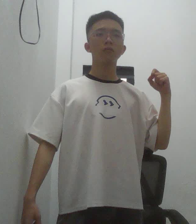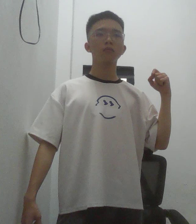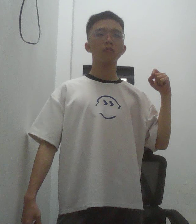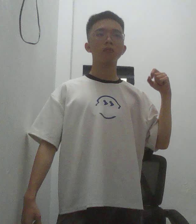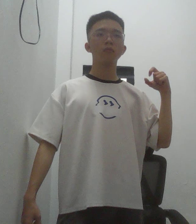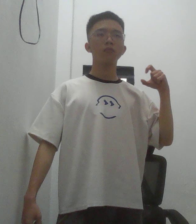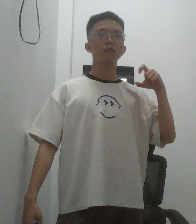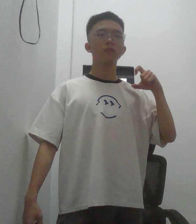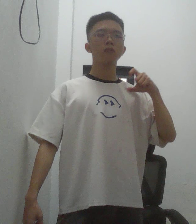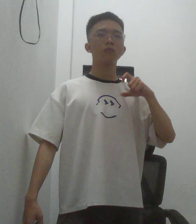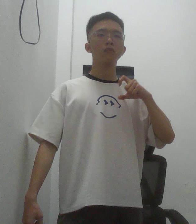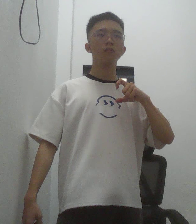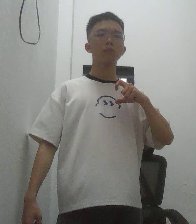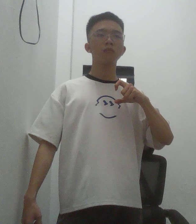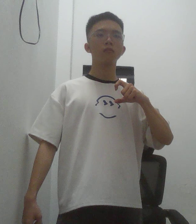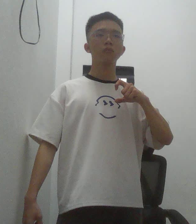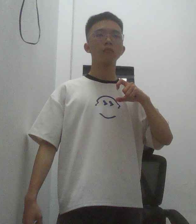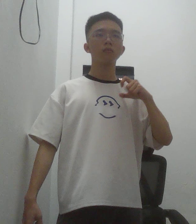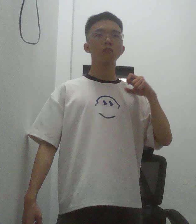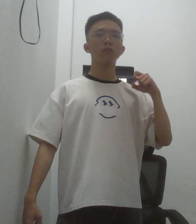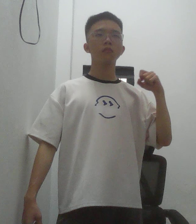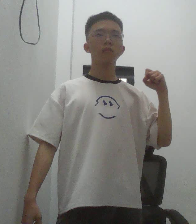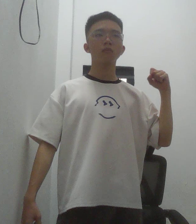giau co